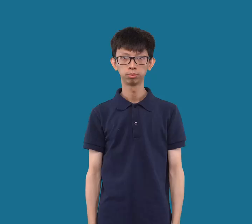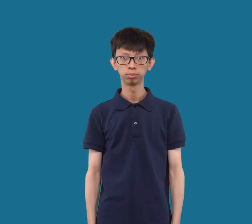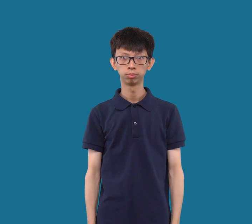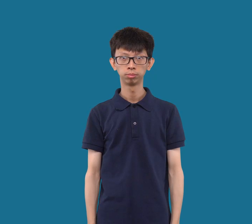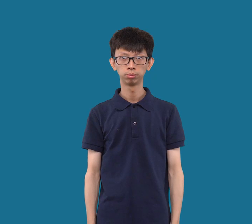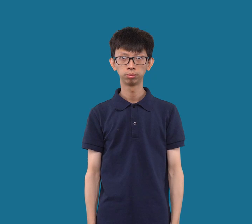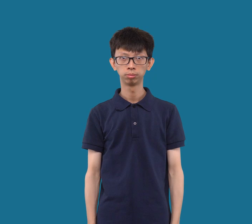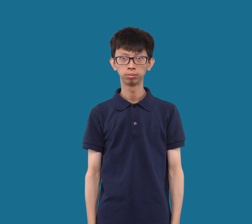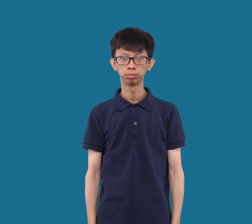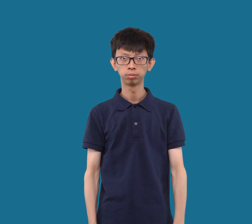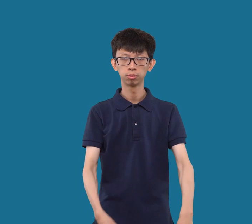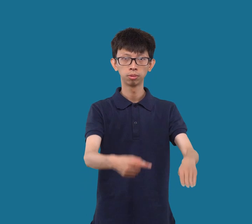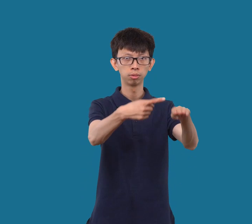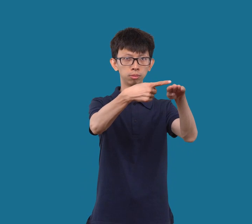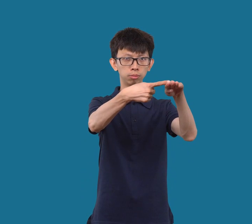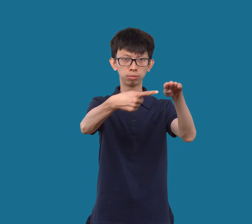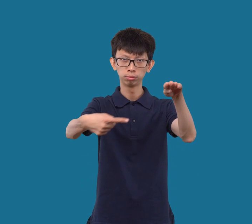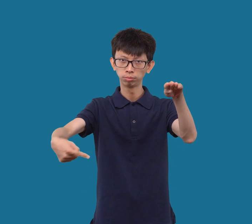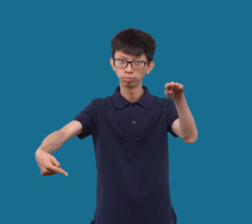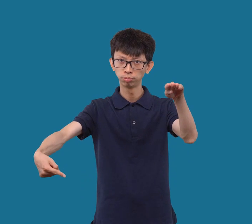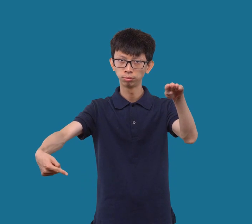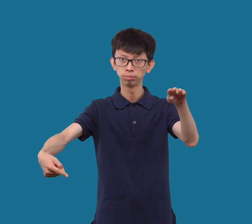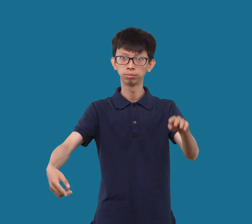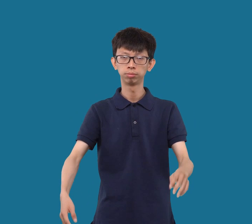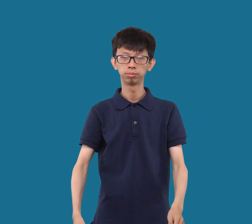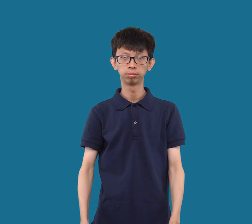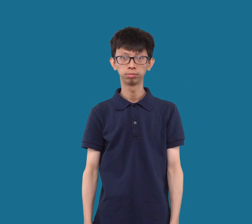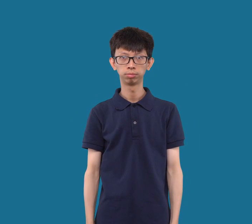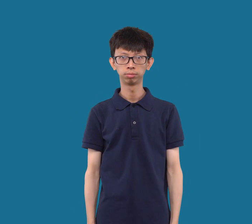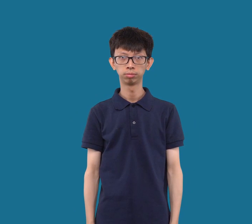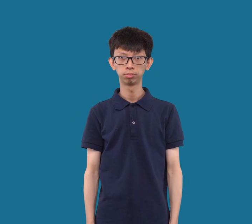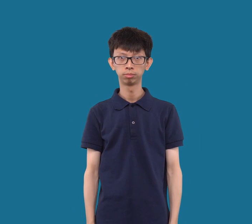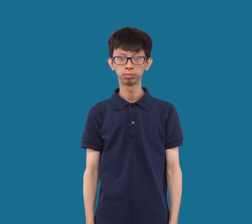dòng họ